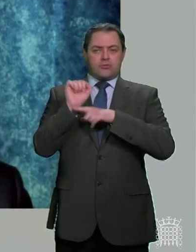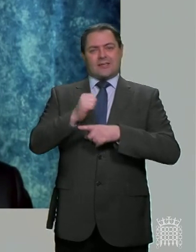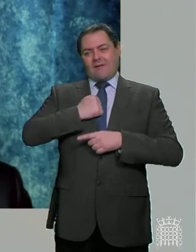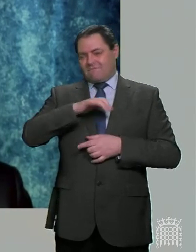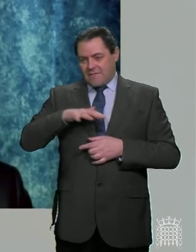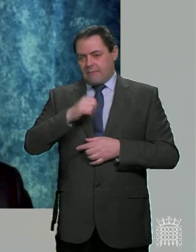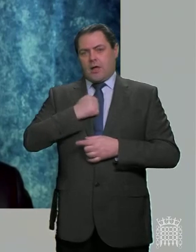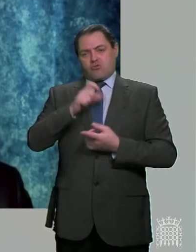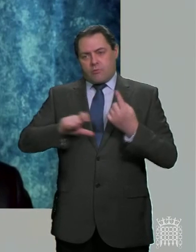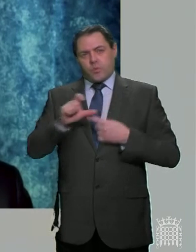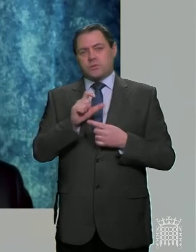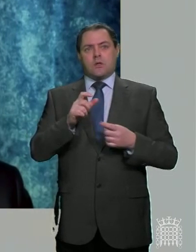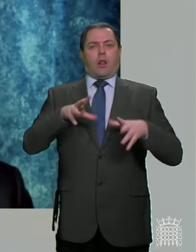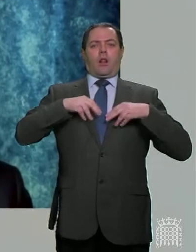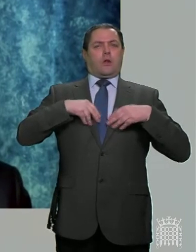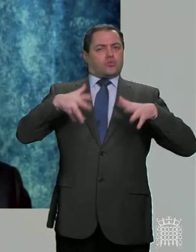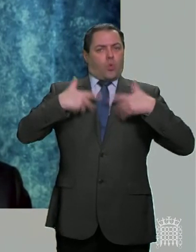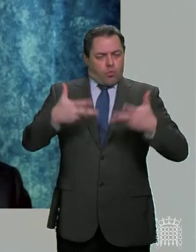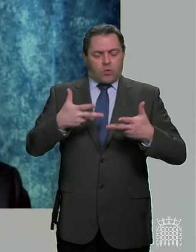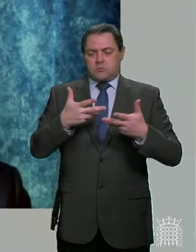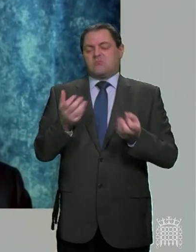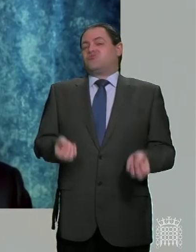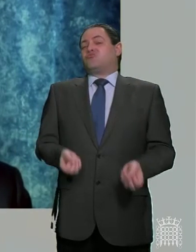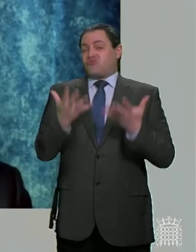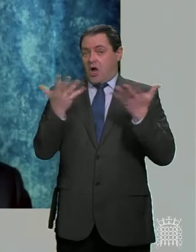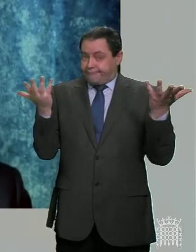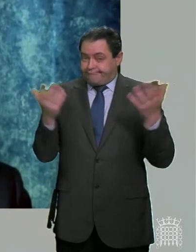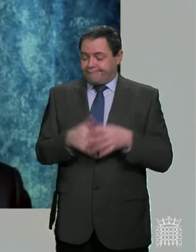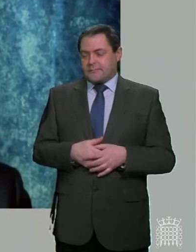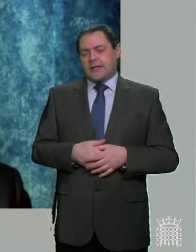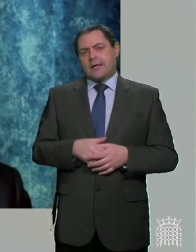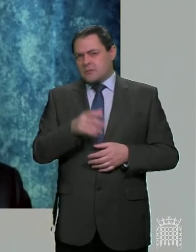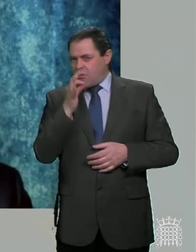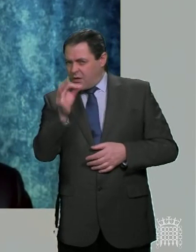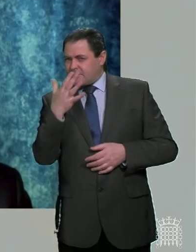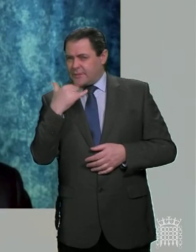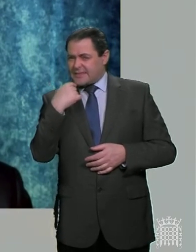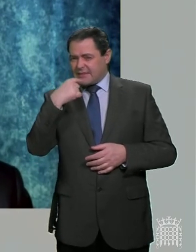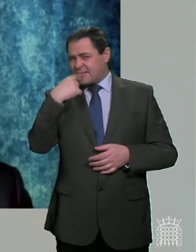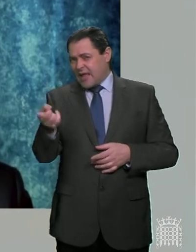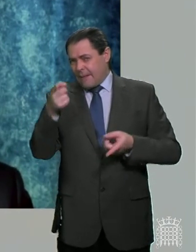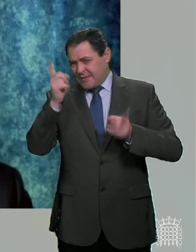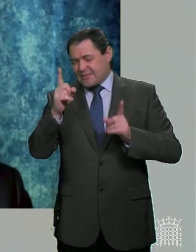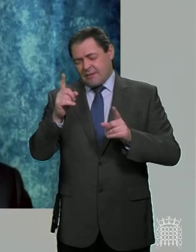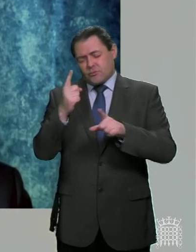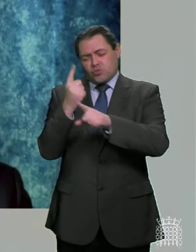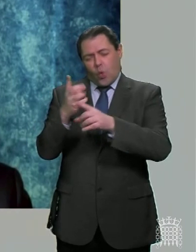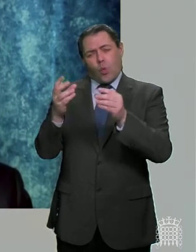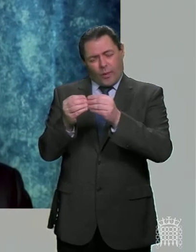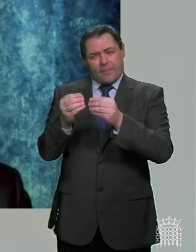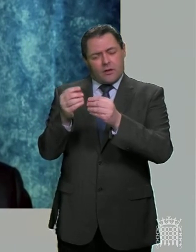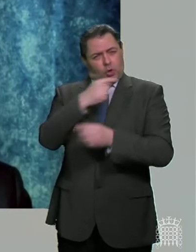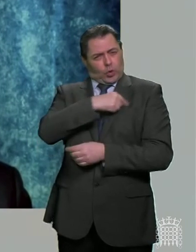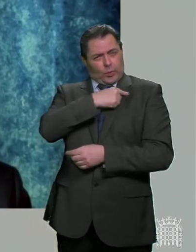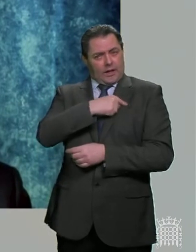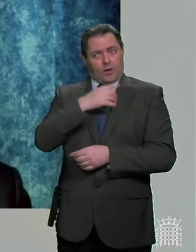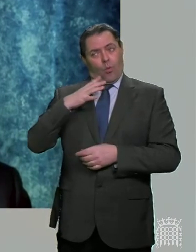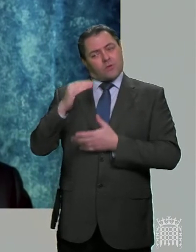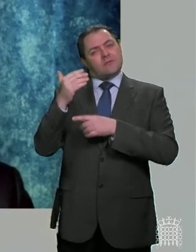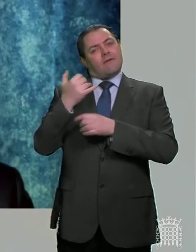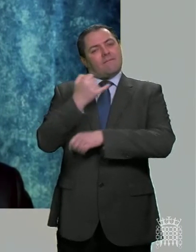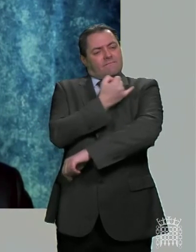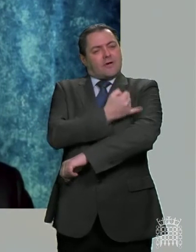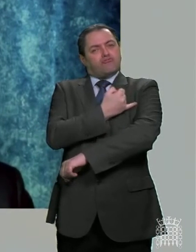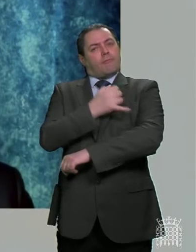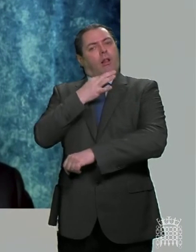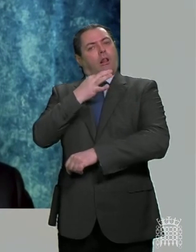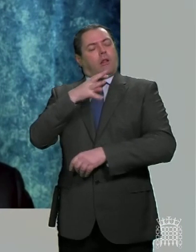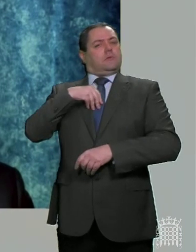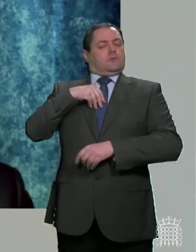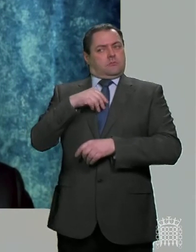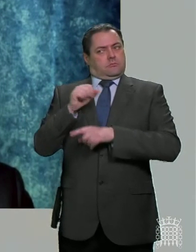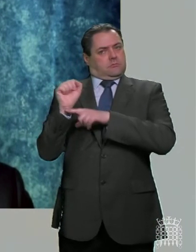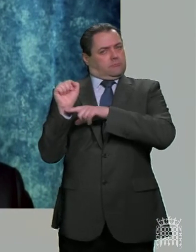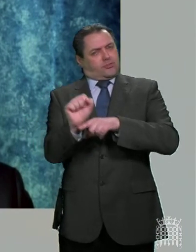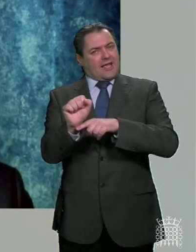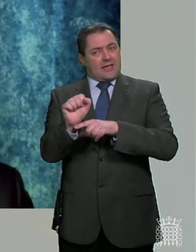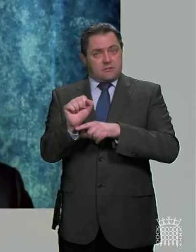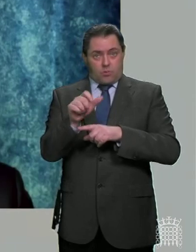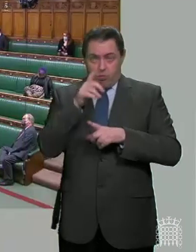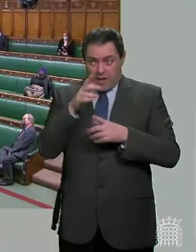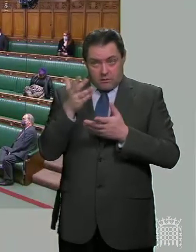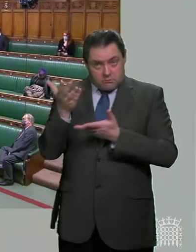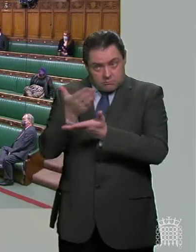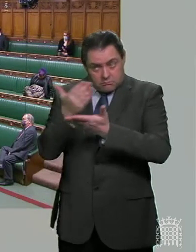I ask the Prime Minister again: will he now instruct Ministers to engage in talks with the union to help shield vulnerable workers before vaccination, or will he force a needless strike?